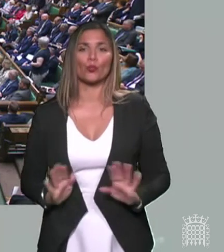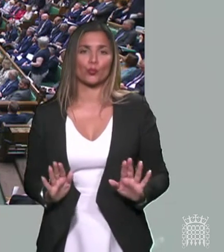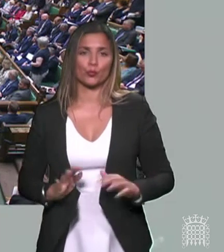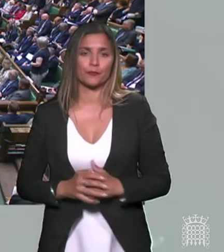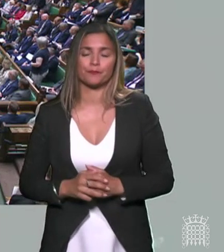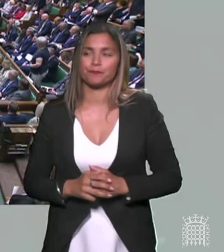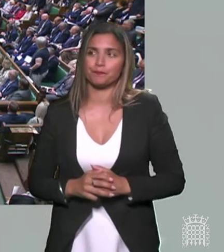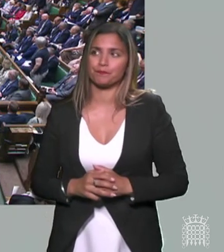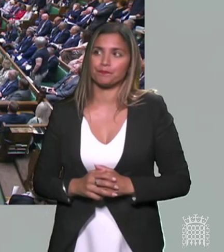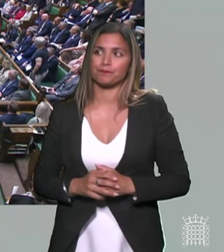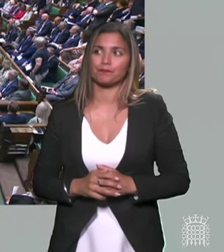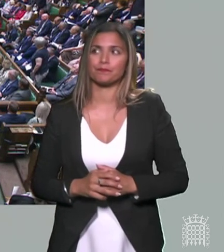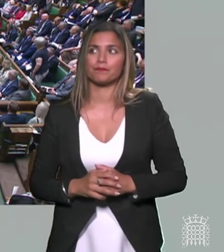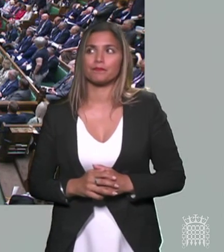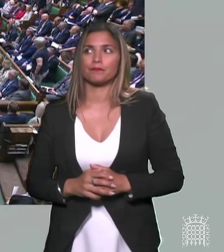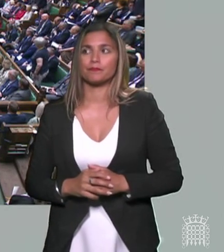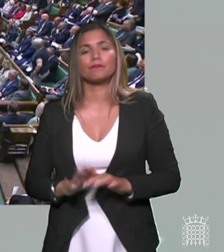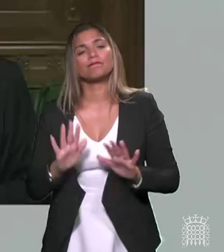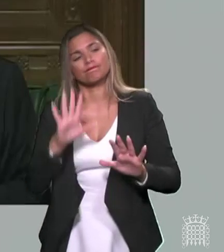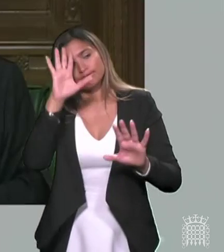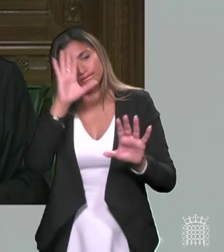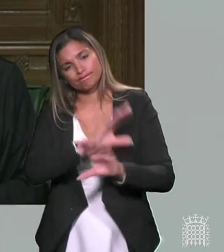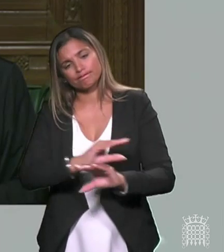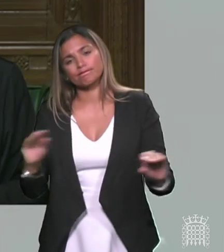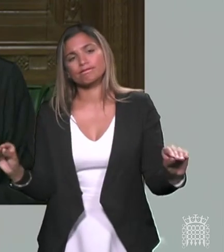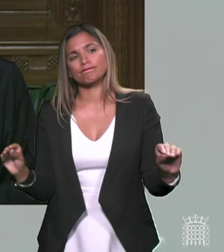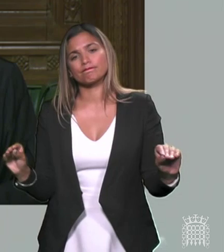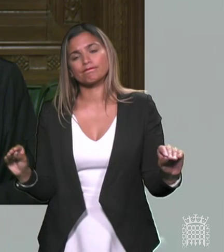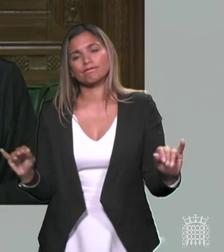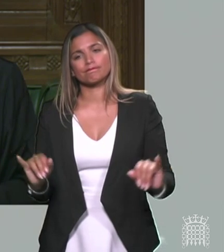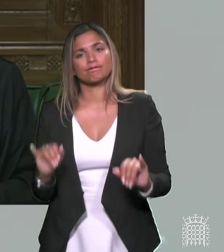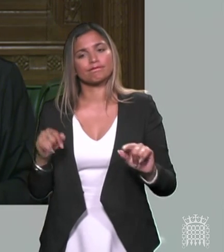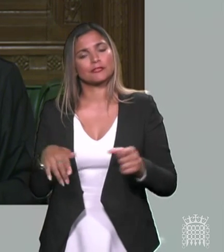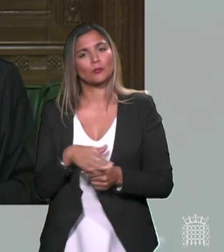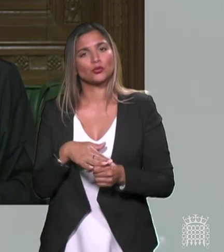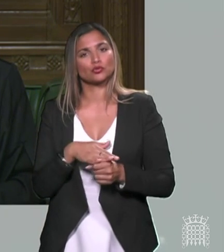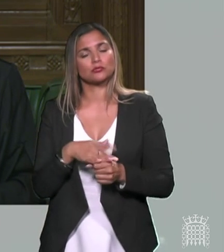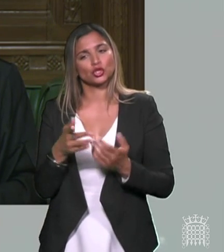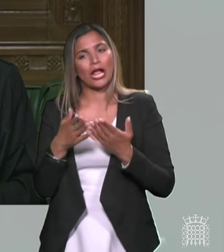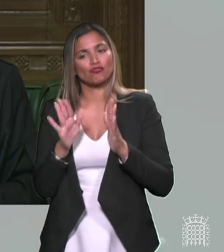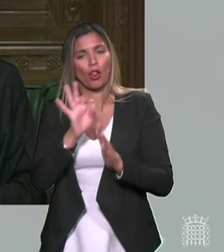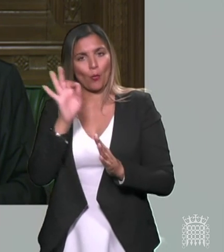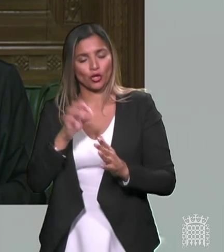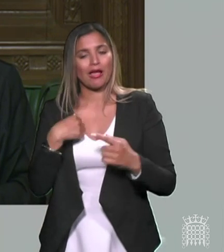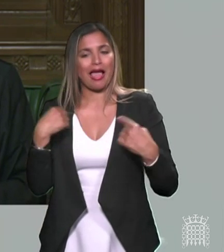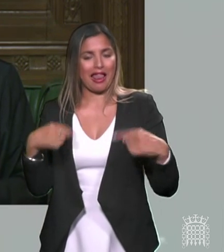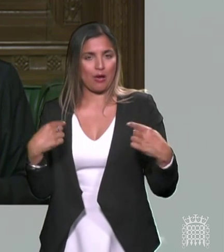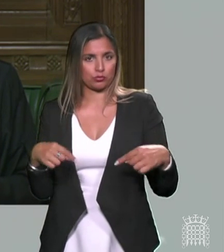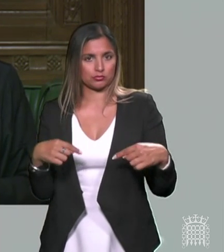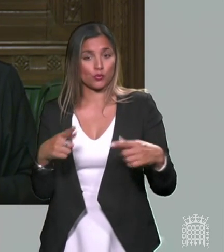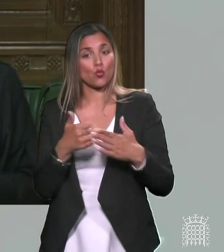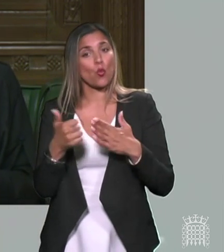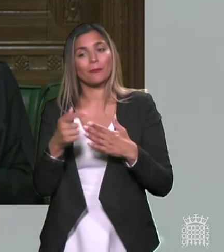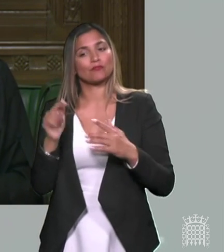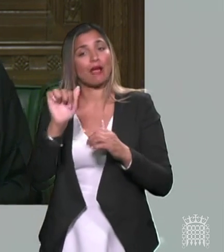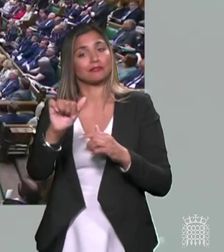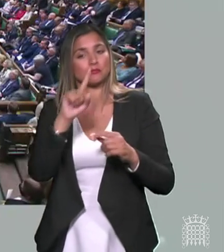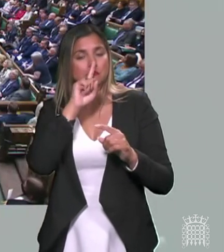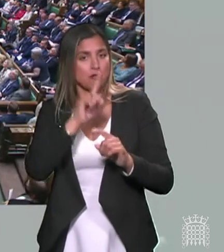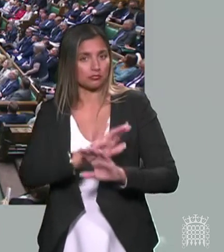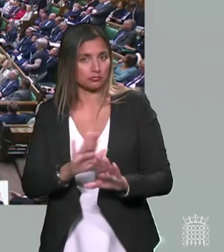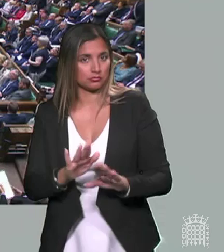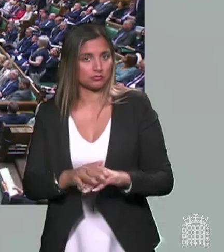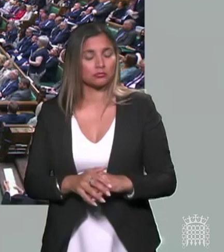I warn other Members that the matter is sub judice—I allowed the question because it was very general, which is the only way I would allow it to be discussed at the moment.